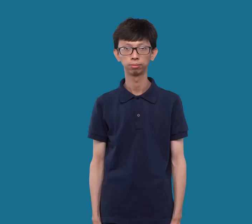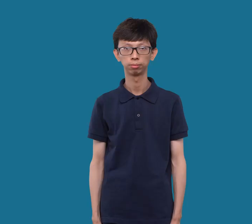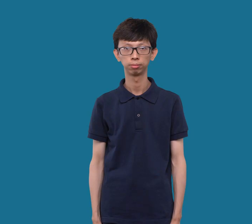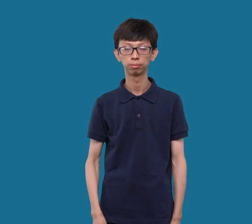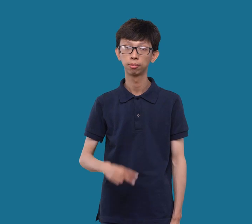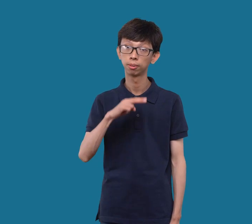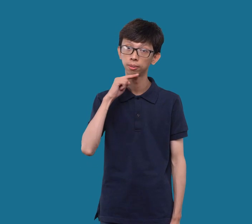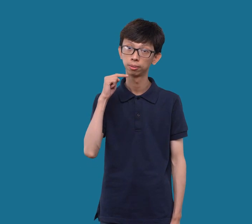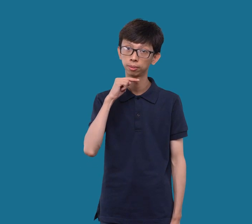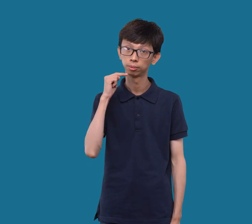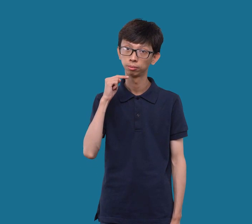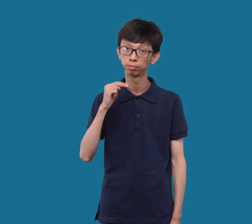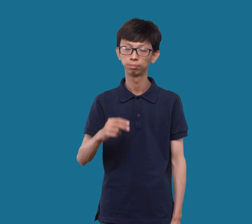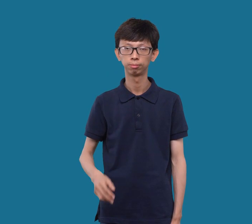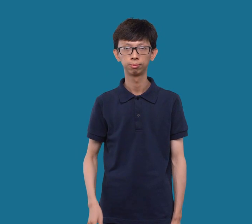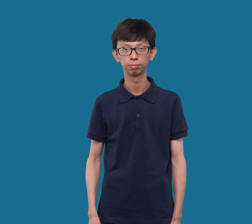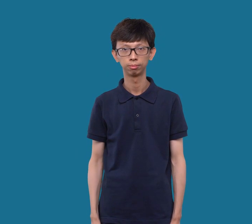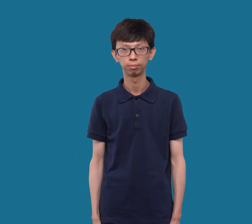tiếng Anh